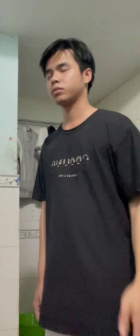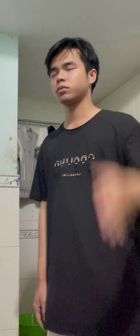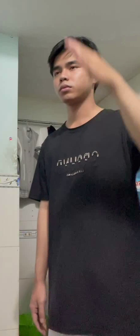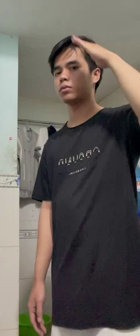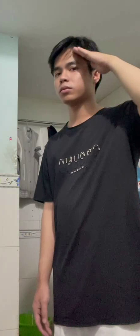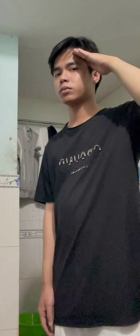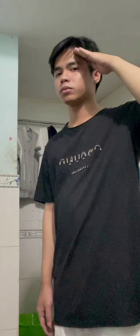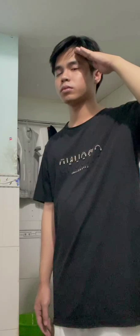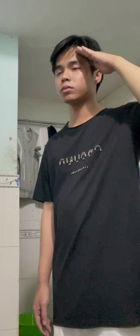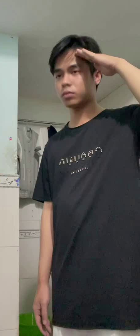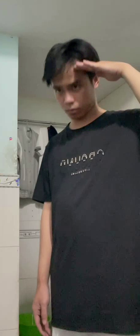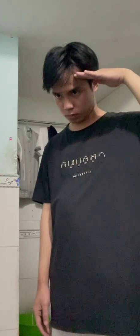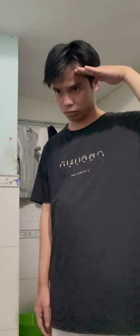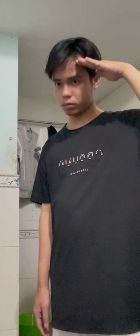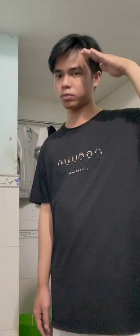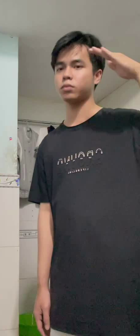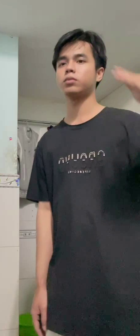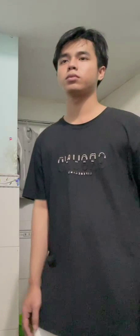biet